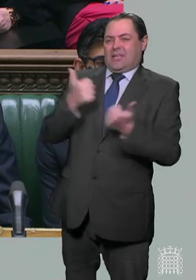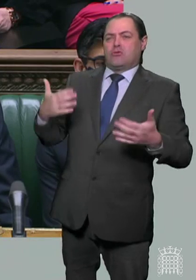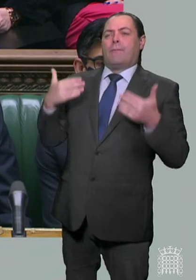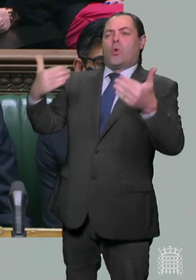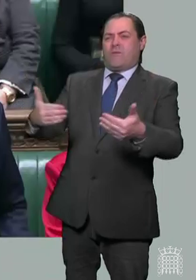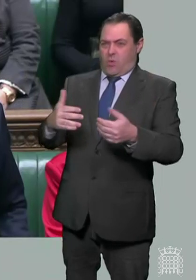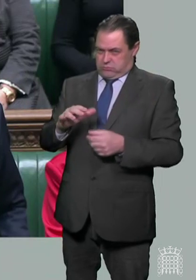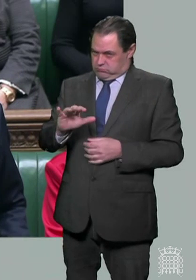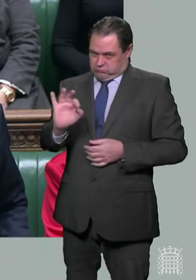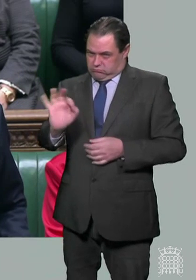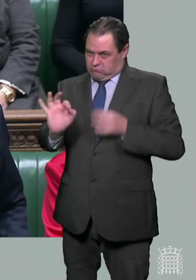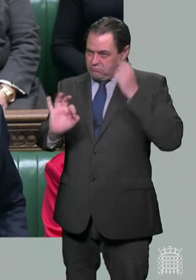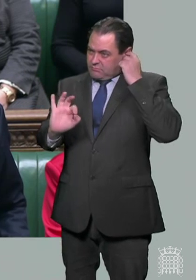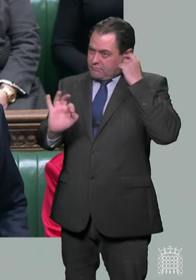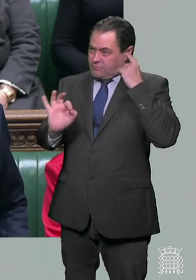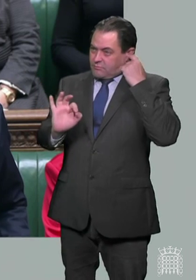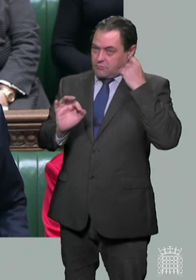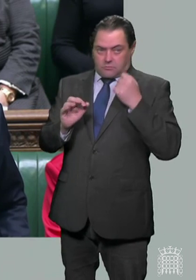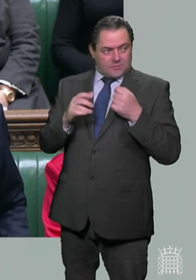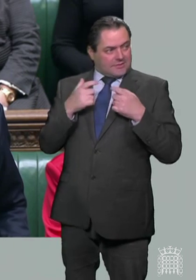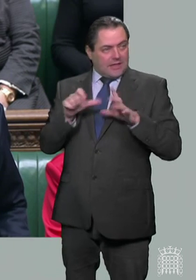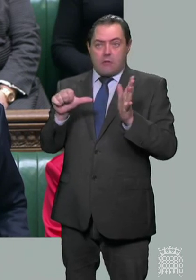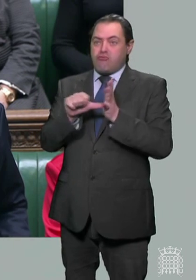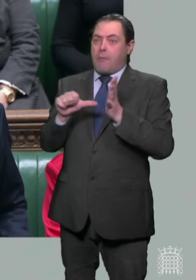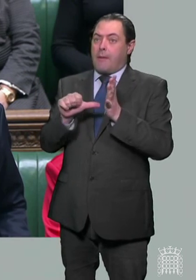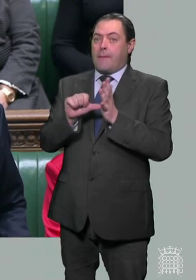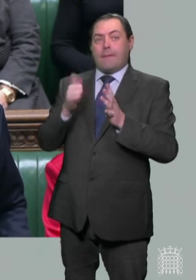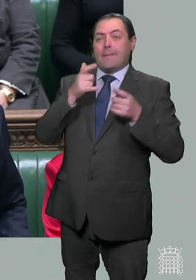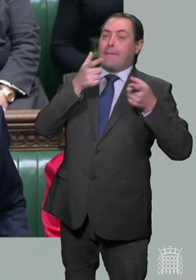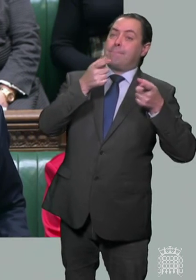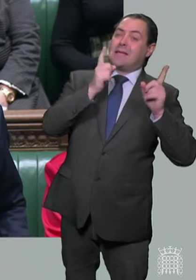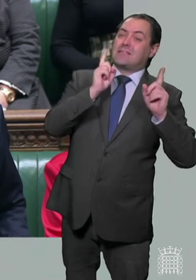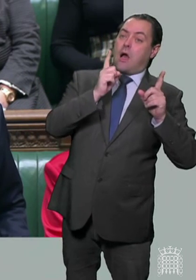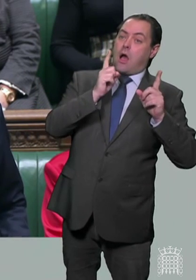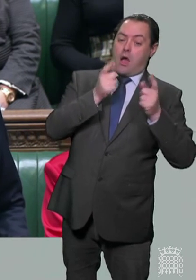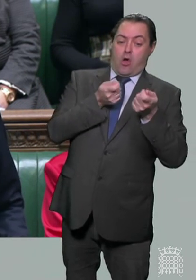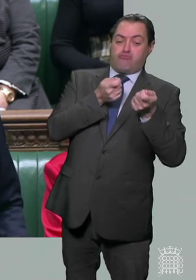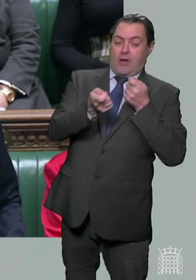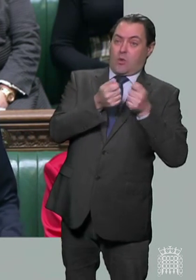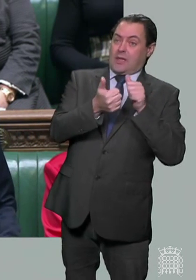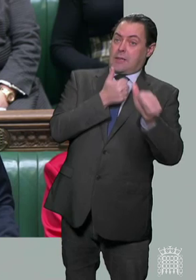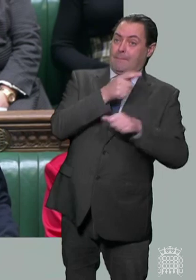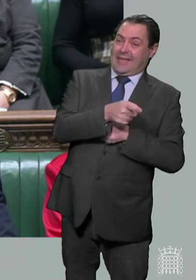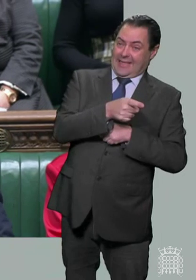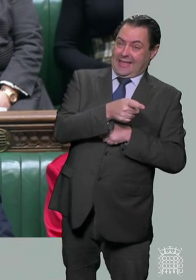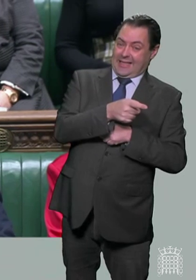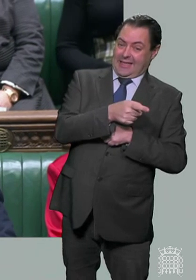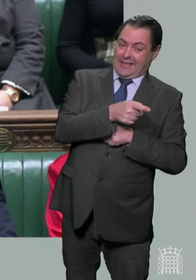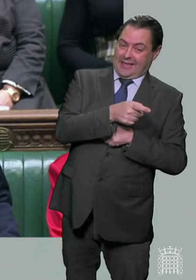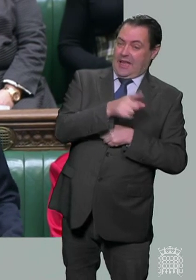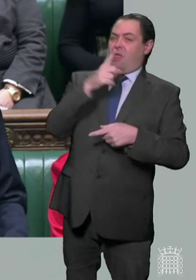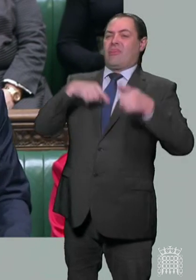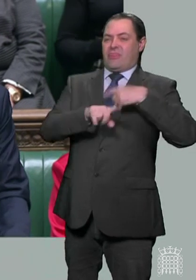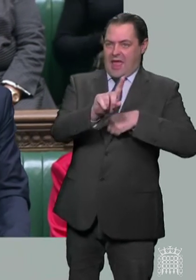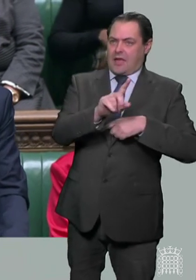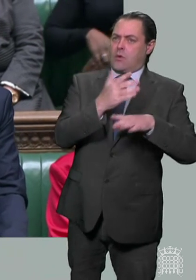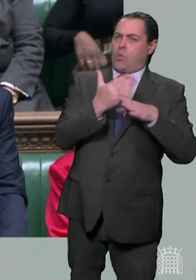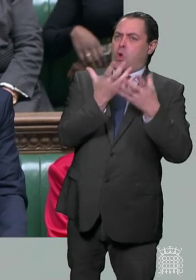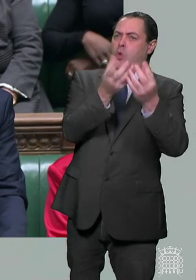We still have not shut the revolving door where Ministers are regulating a company one minute and working for it the next.